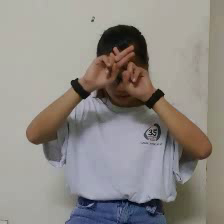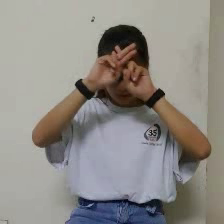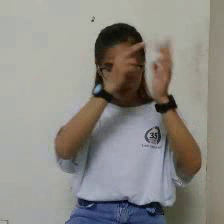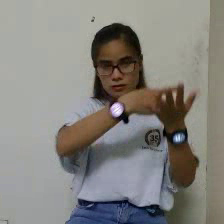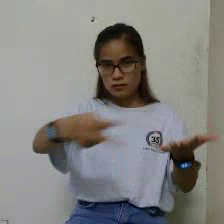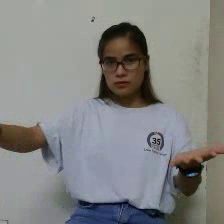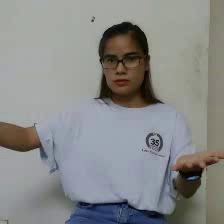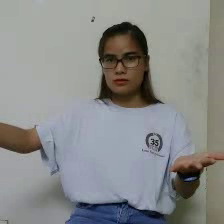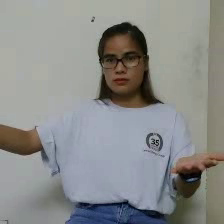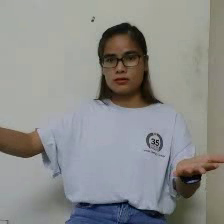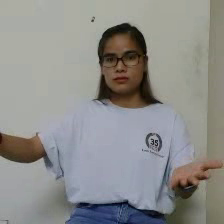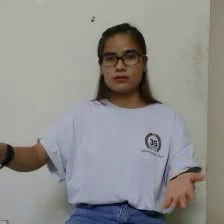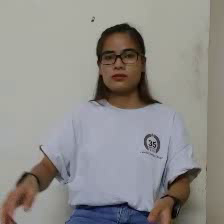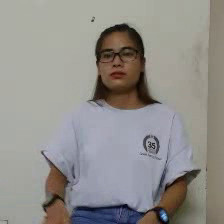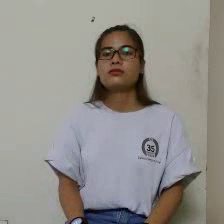Xuất viện